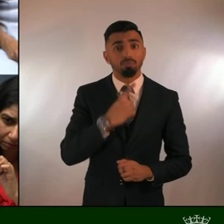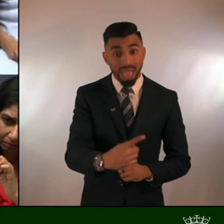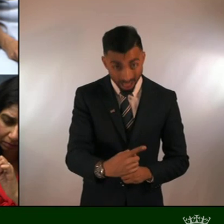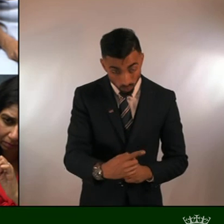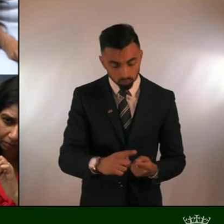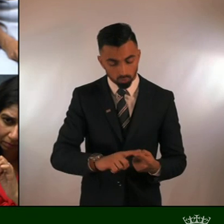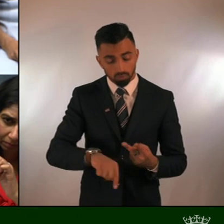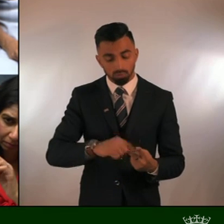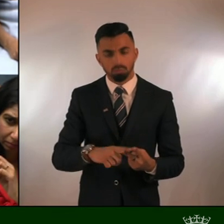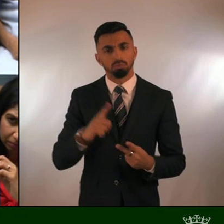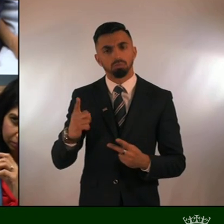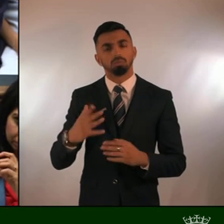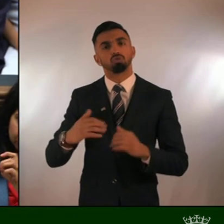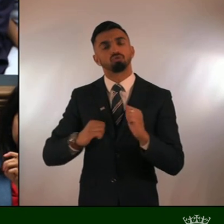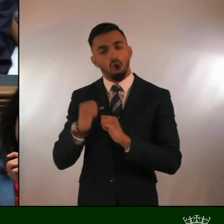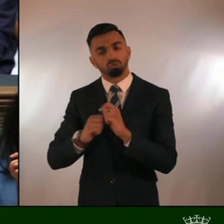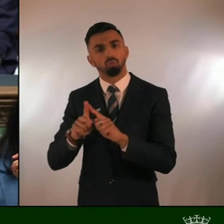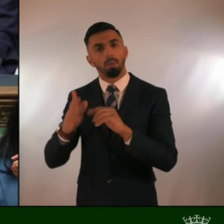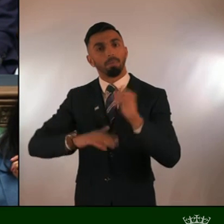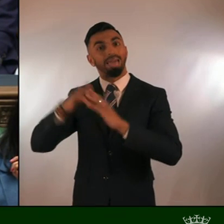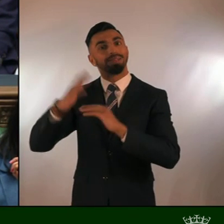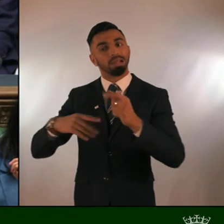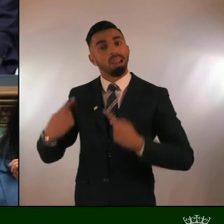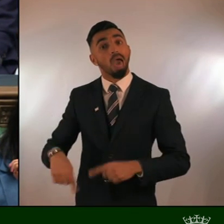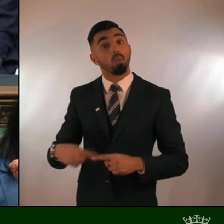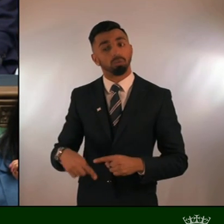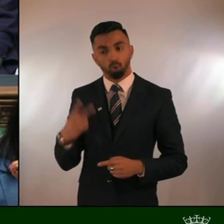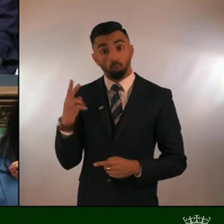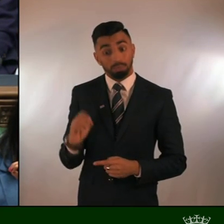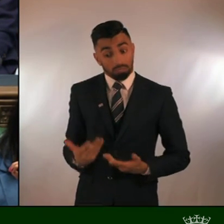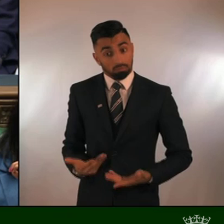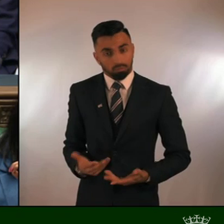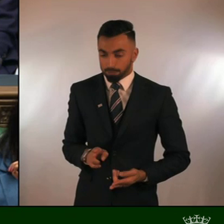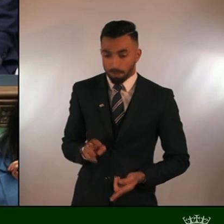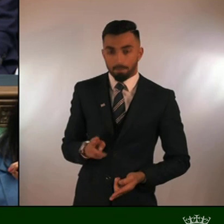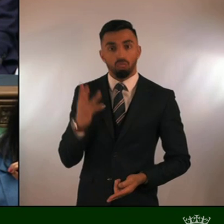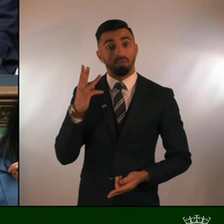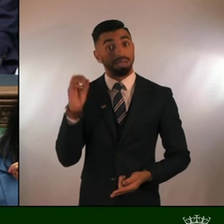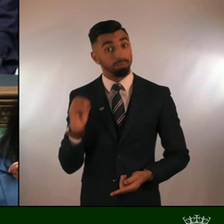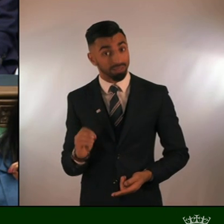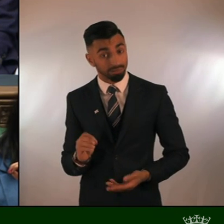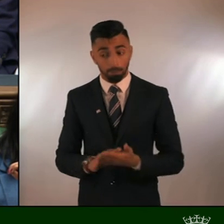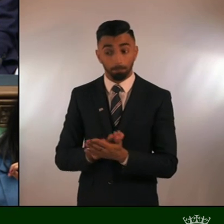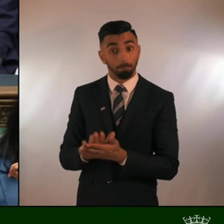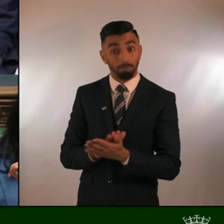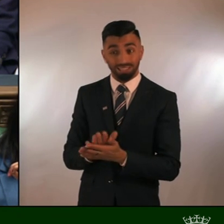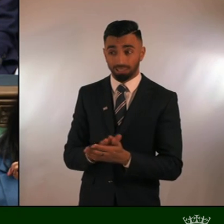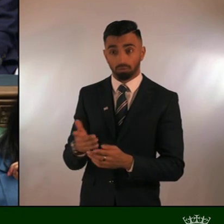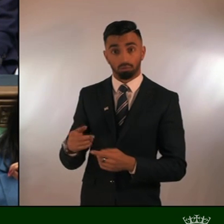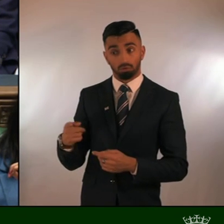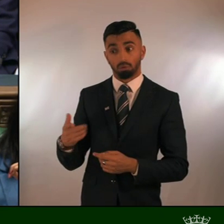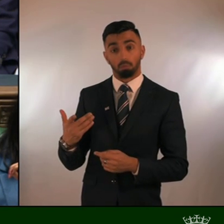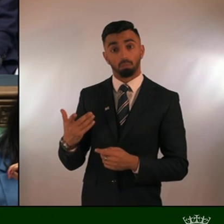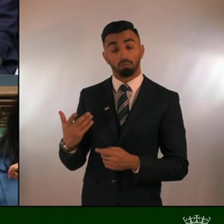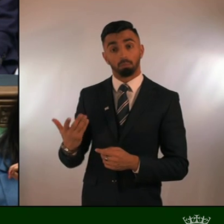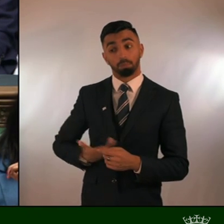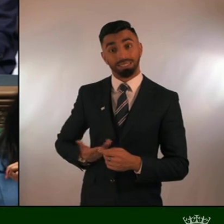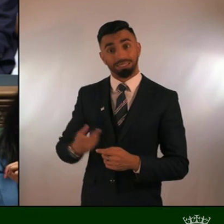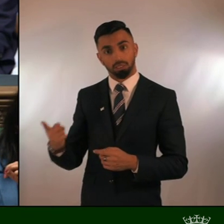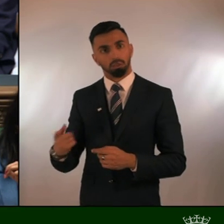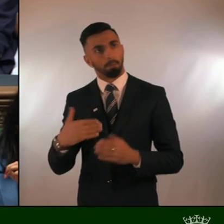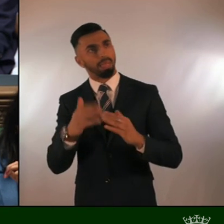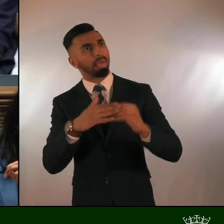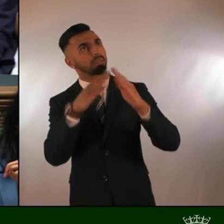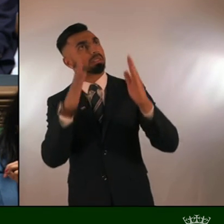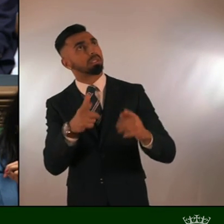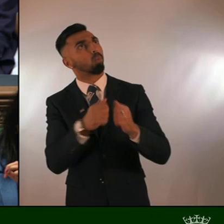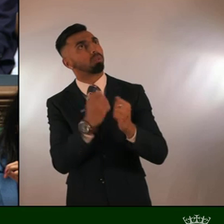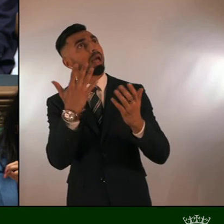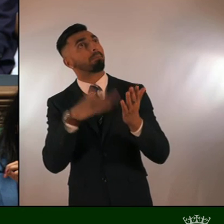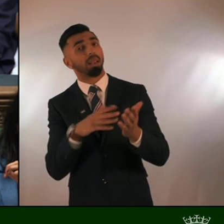The structures and buildings allowance will be increased from 2% to 3%, giving an extra £100,000 of relief if someone is investing in a building worth £10 million.